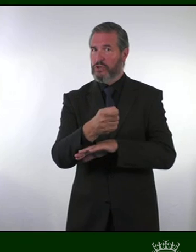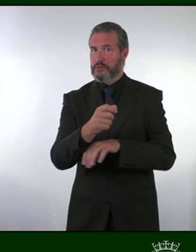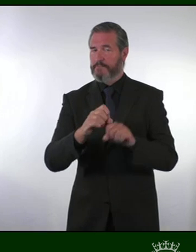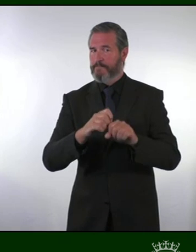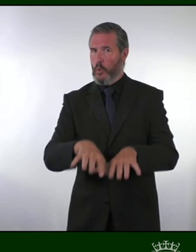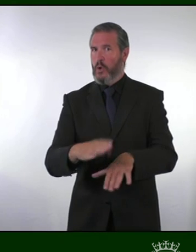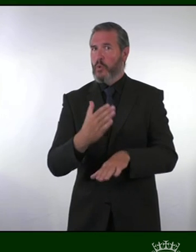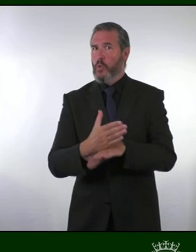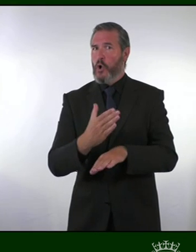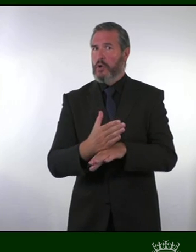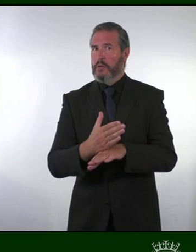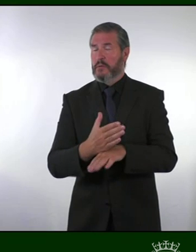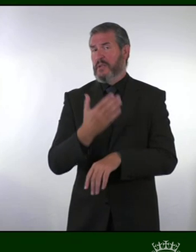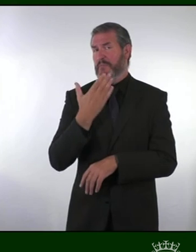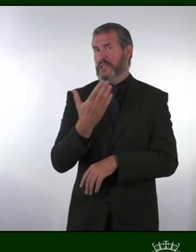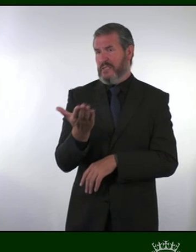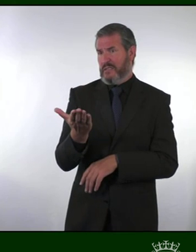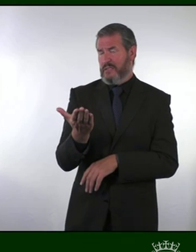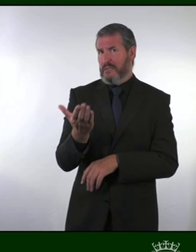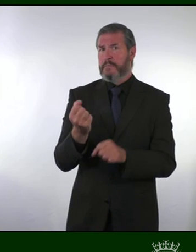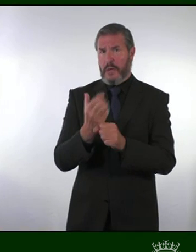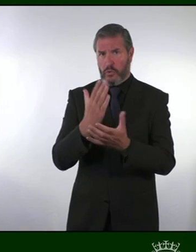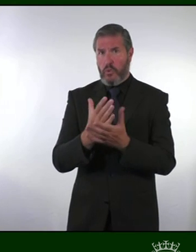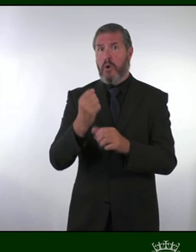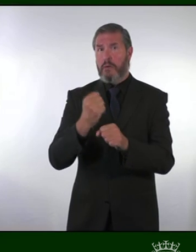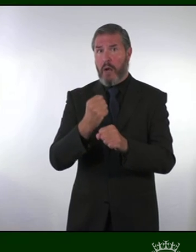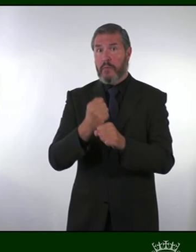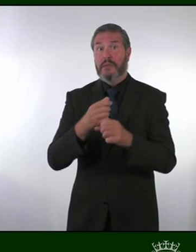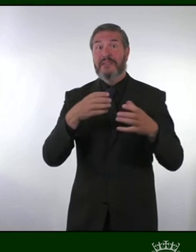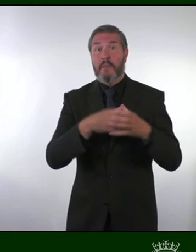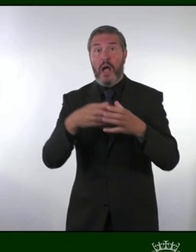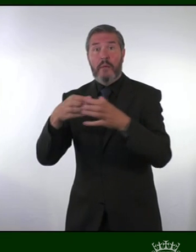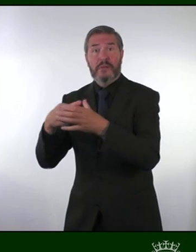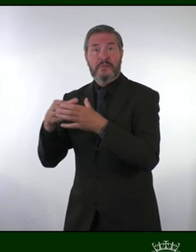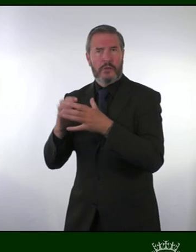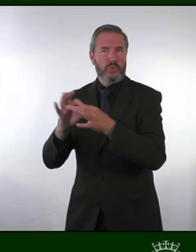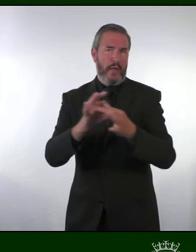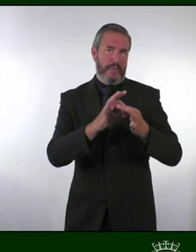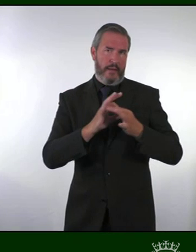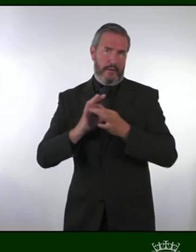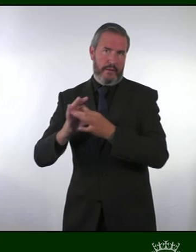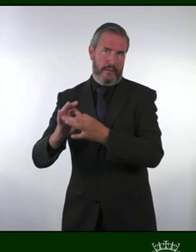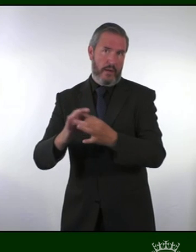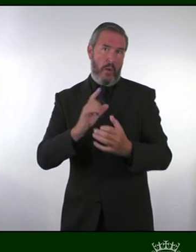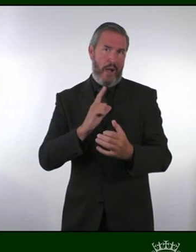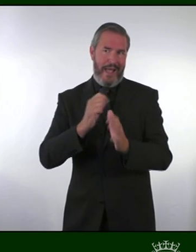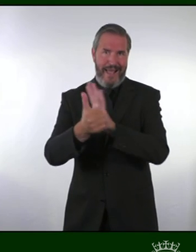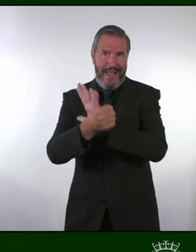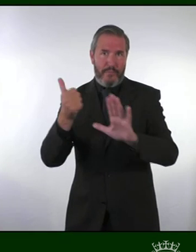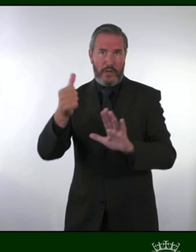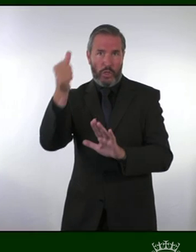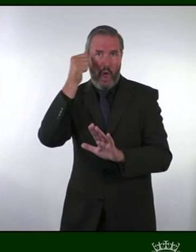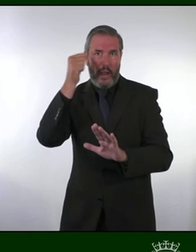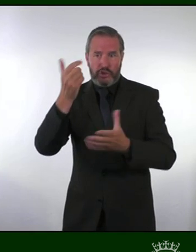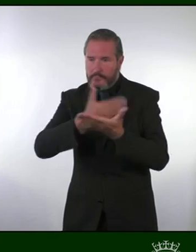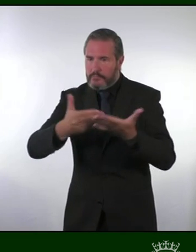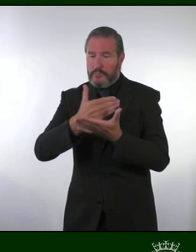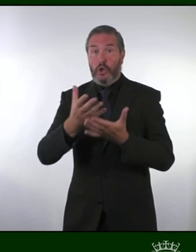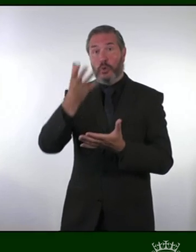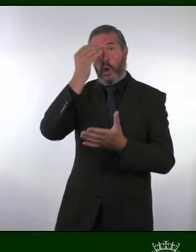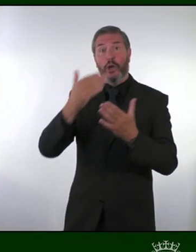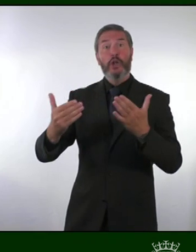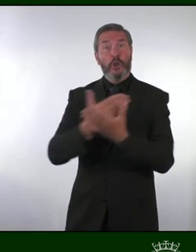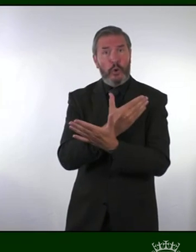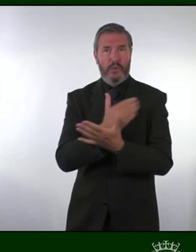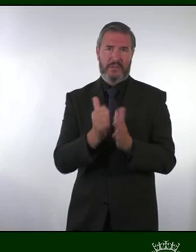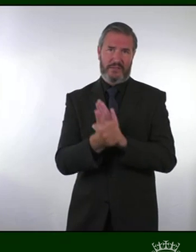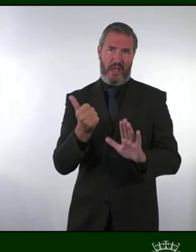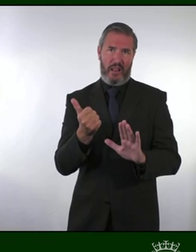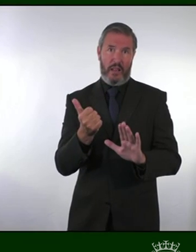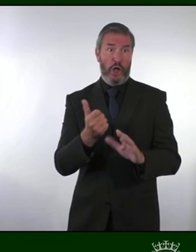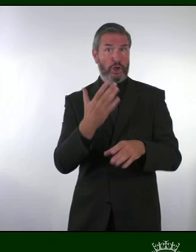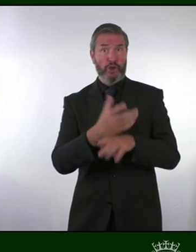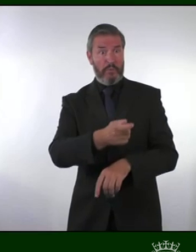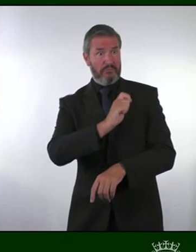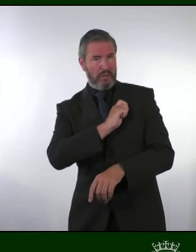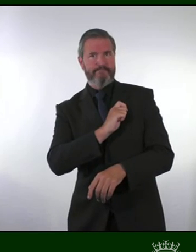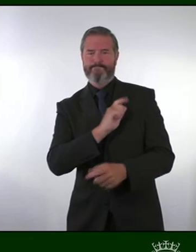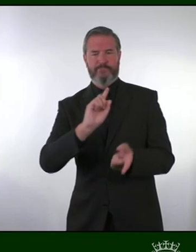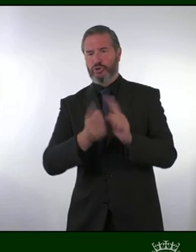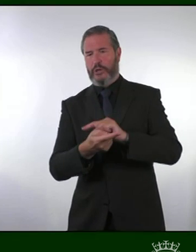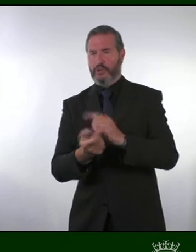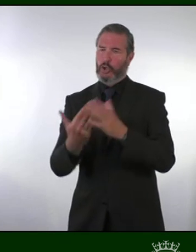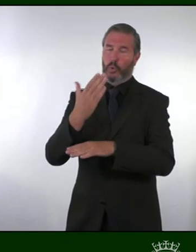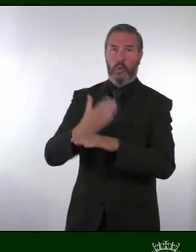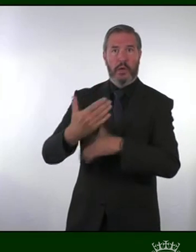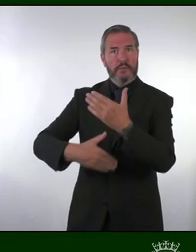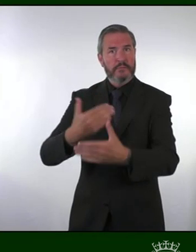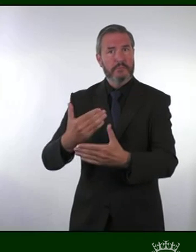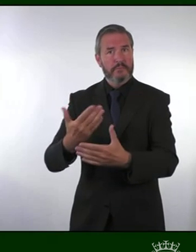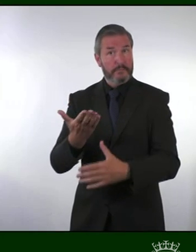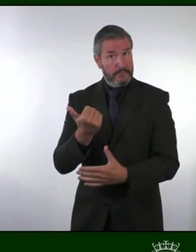I wonder if my right honourable Friend could ensure that Government Departments will work together to provide both the resource and the expertise that are necessary for people to learn new skills so that they are fully equipped to take on new and different types of work in the future.